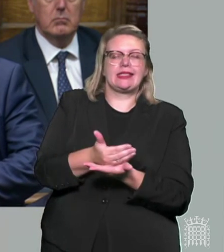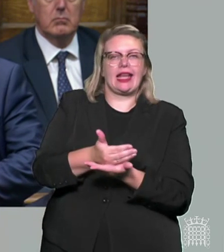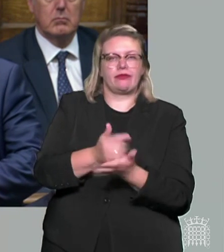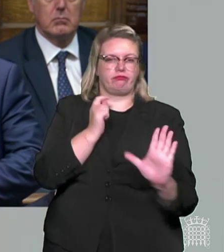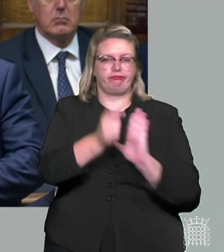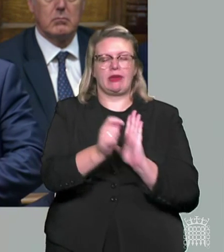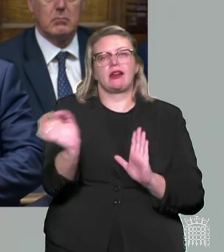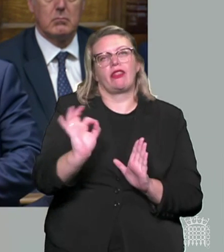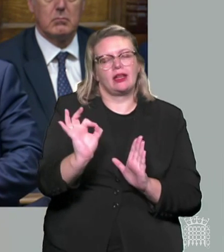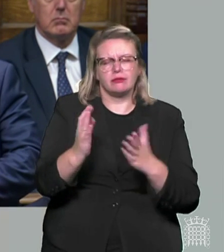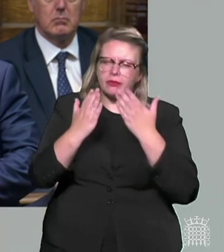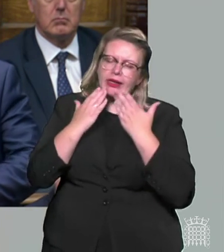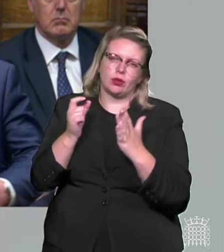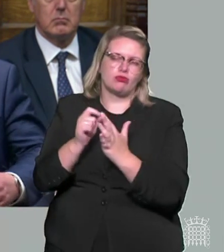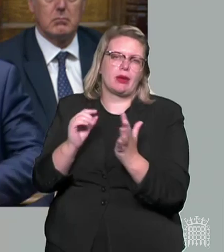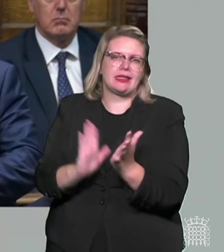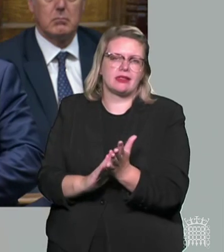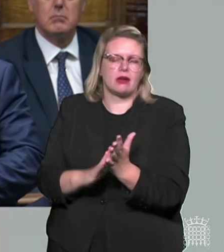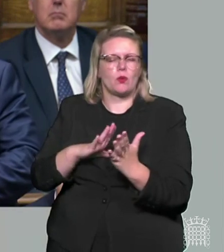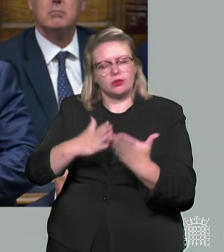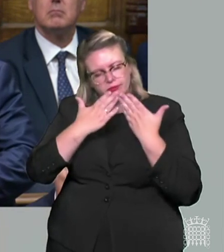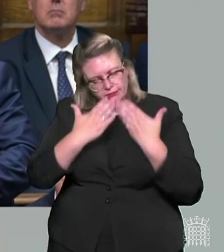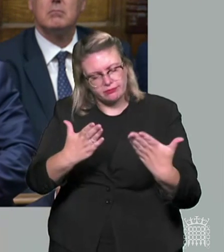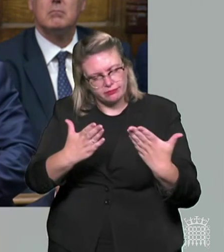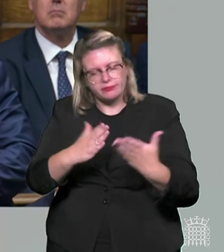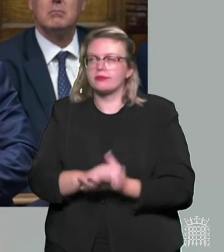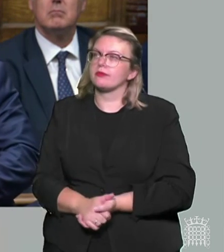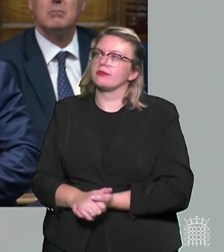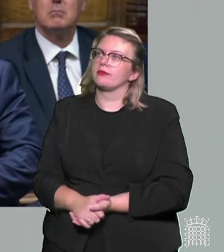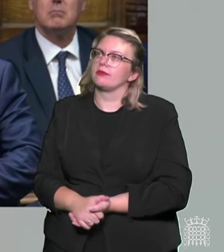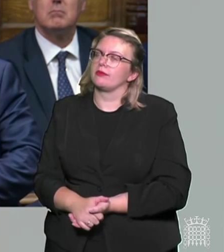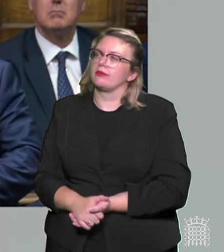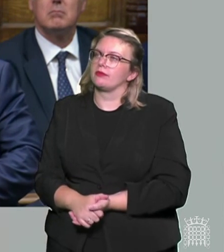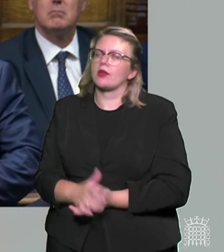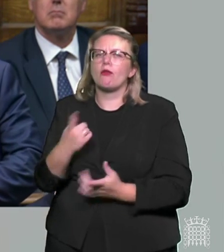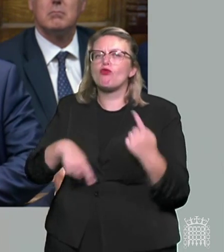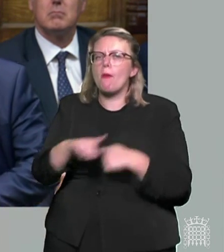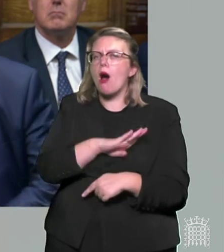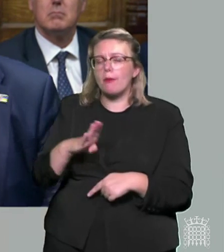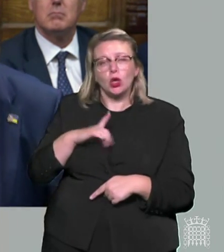Thank you for that, Prime Minister, if I may be so presumptuous on their behalf.